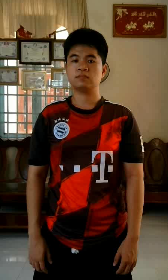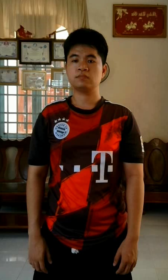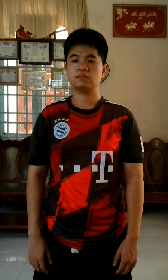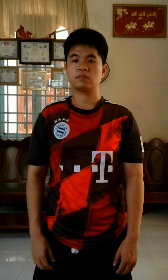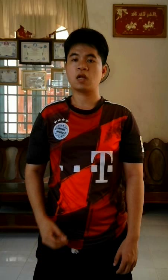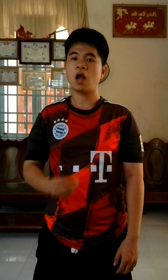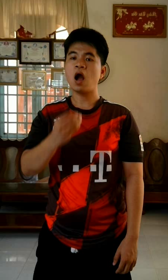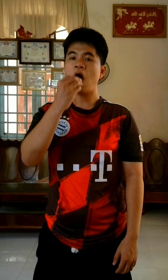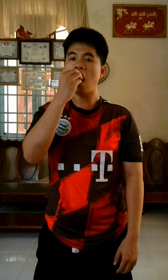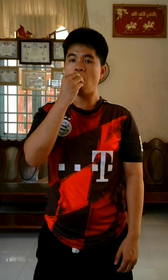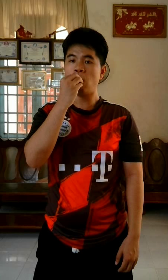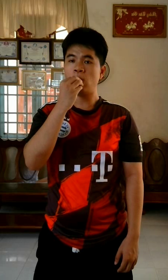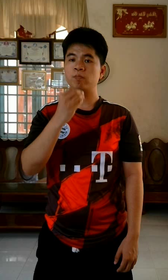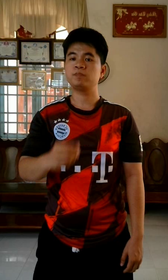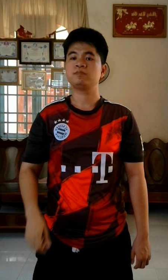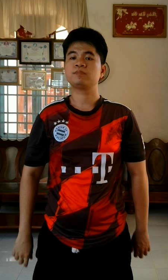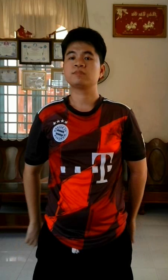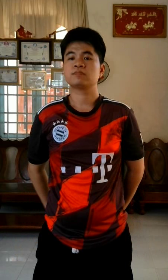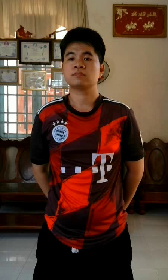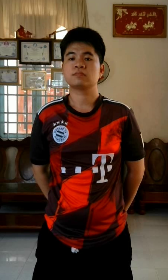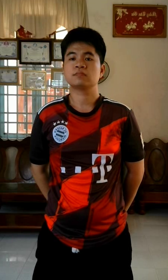an